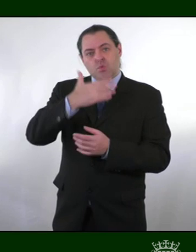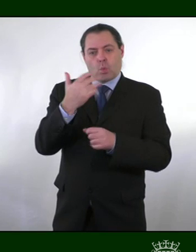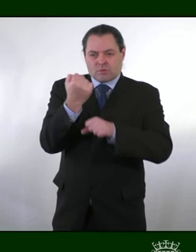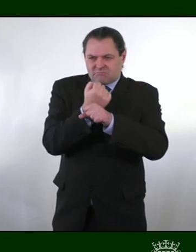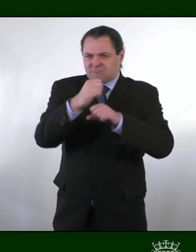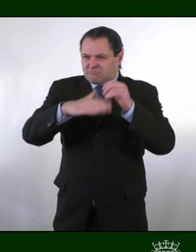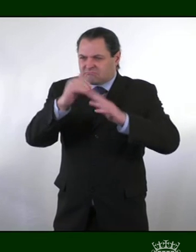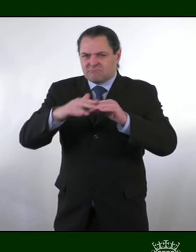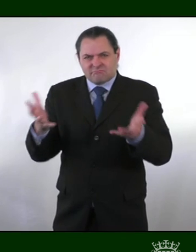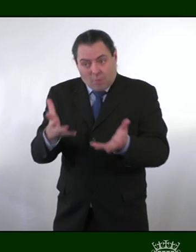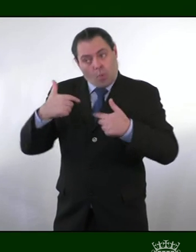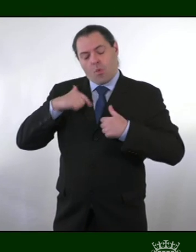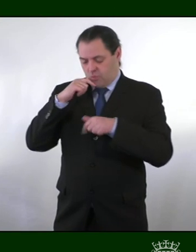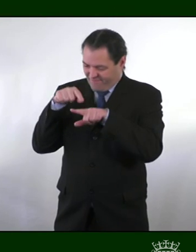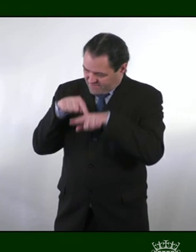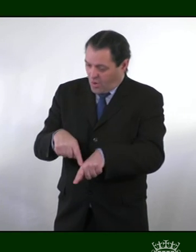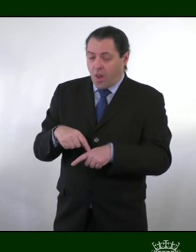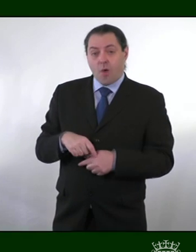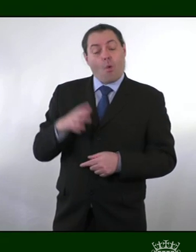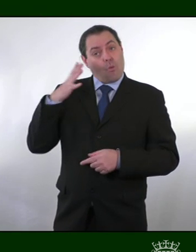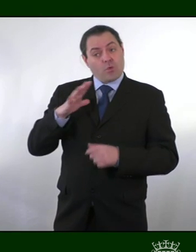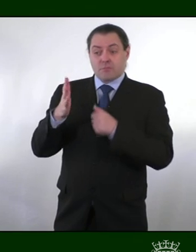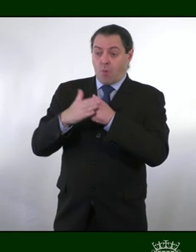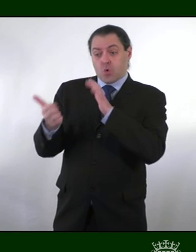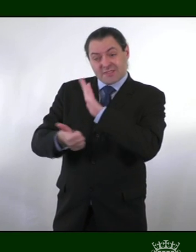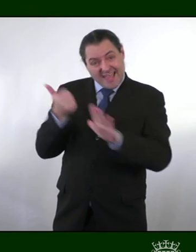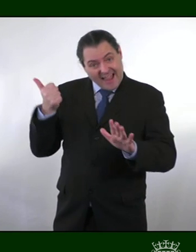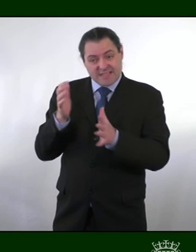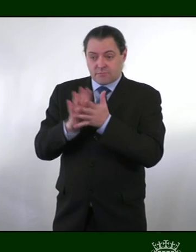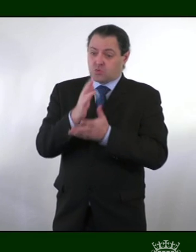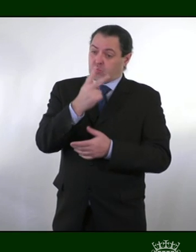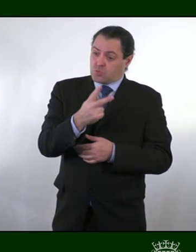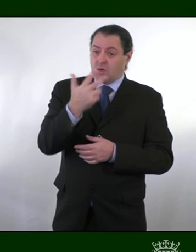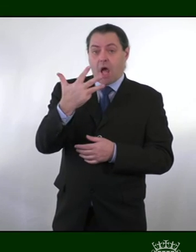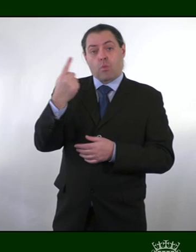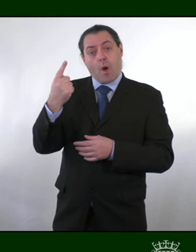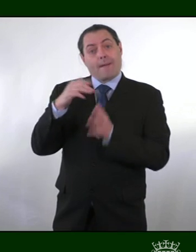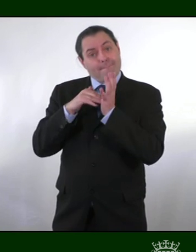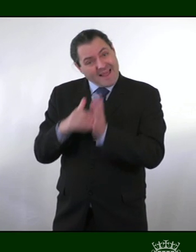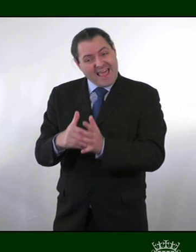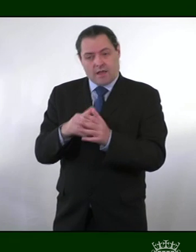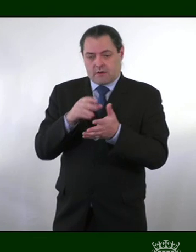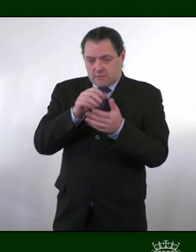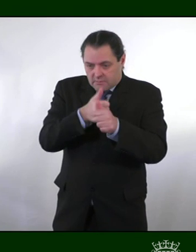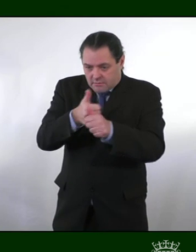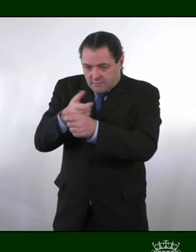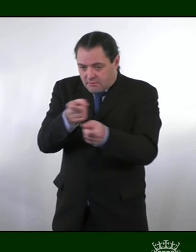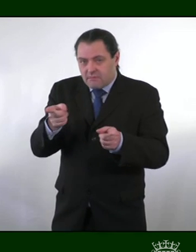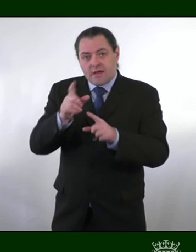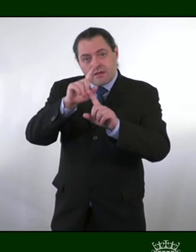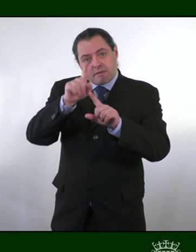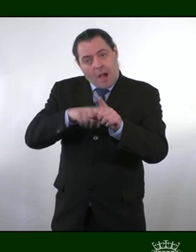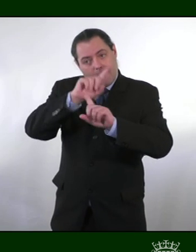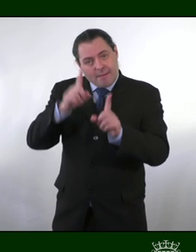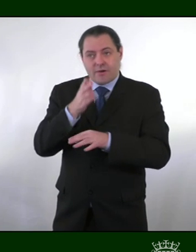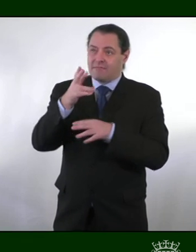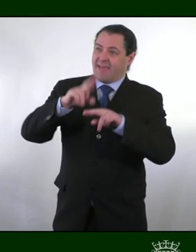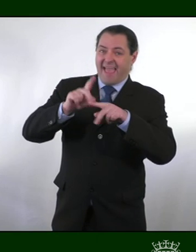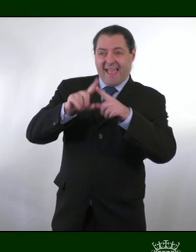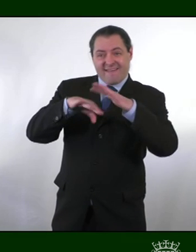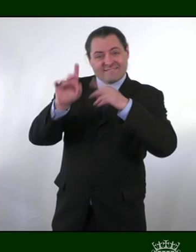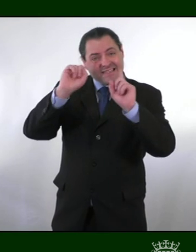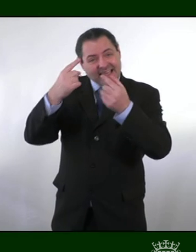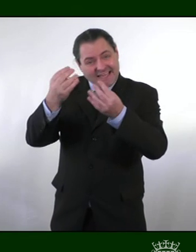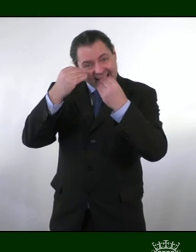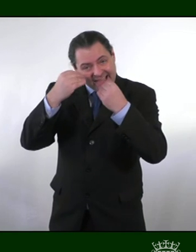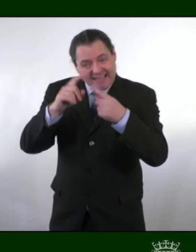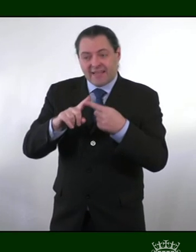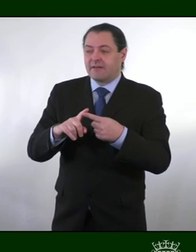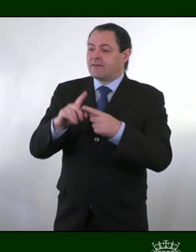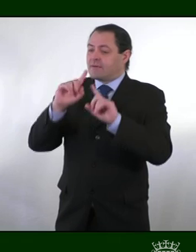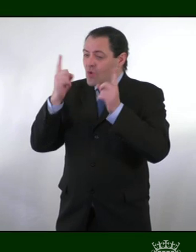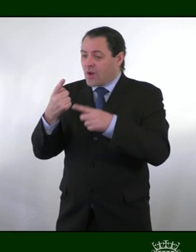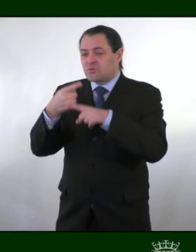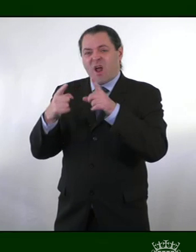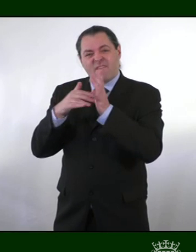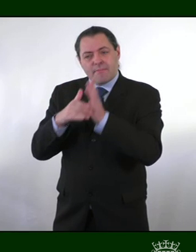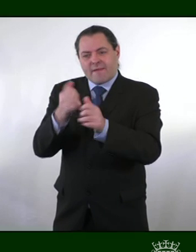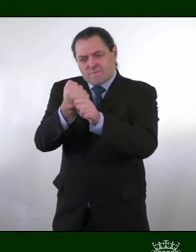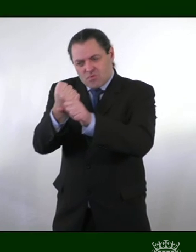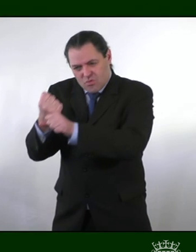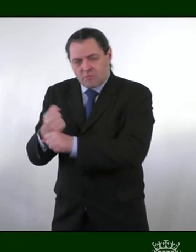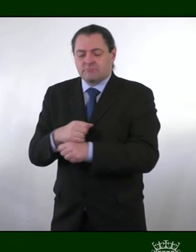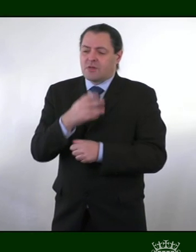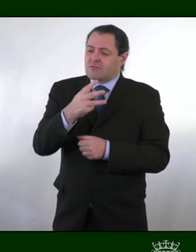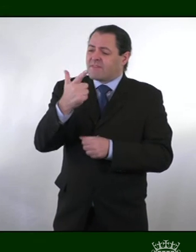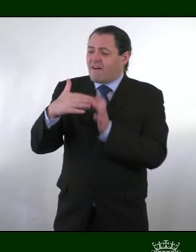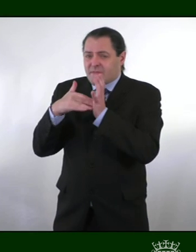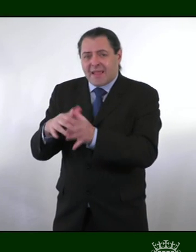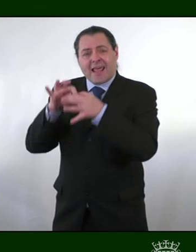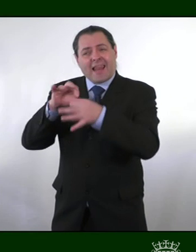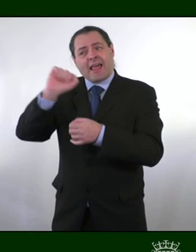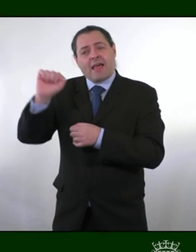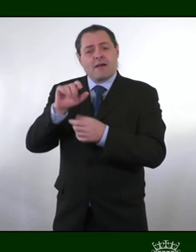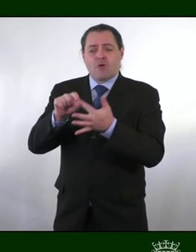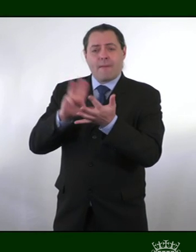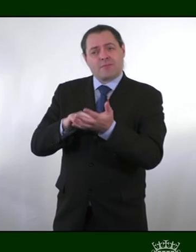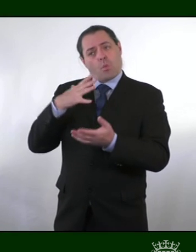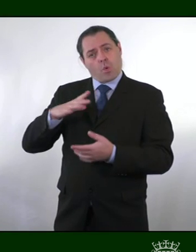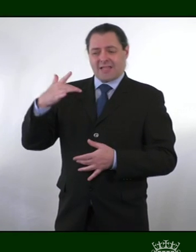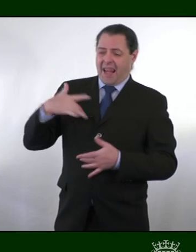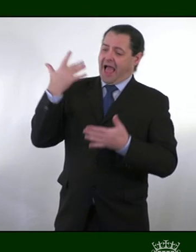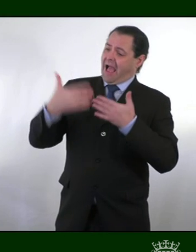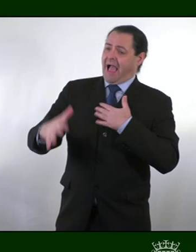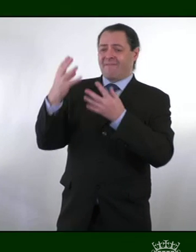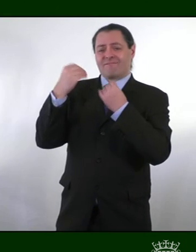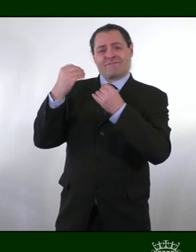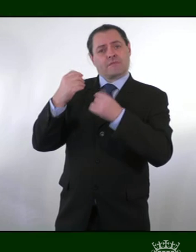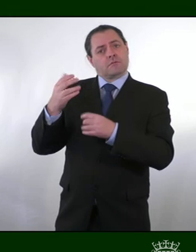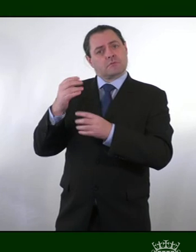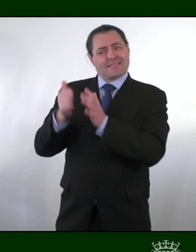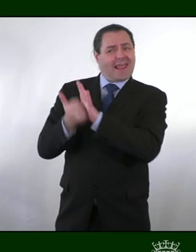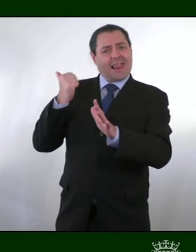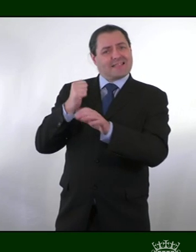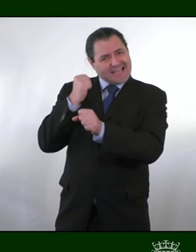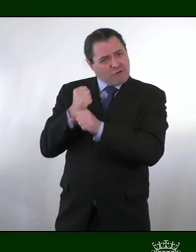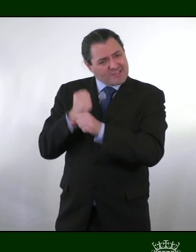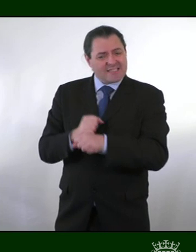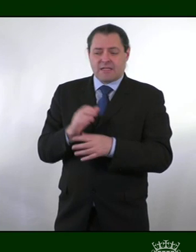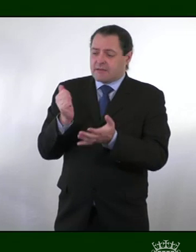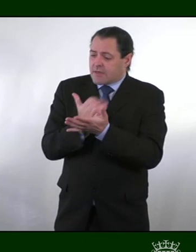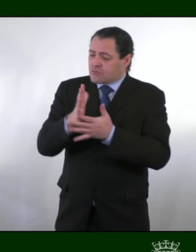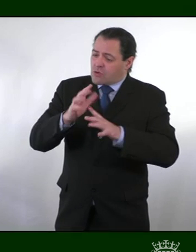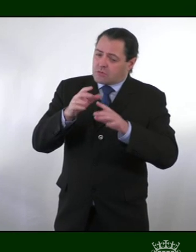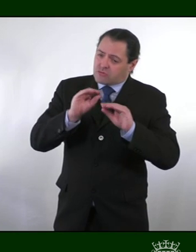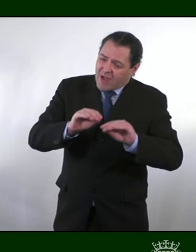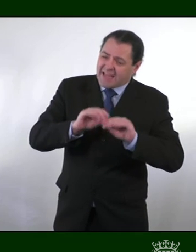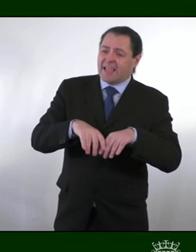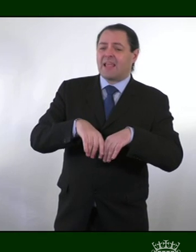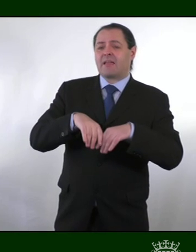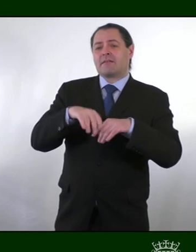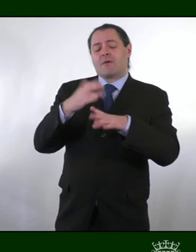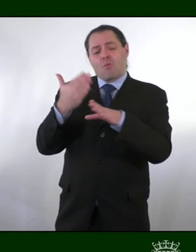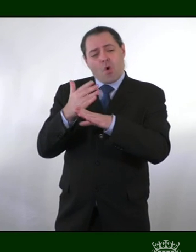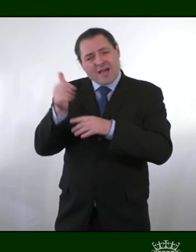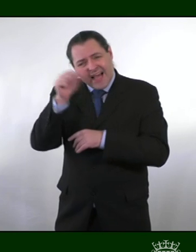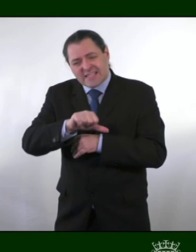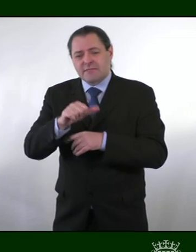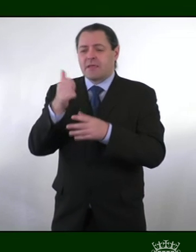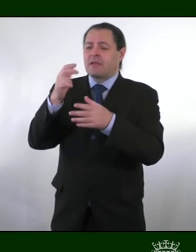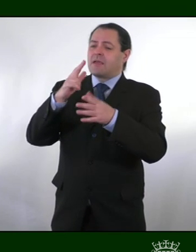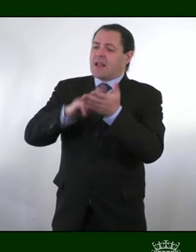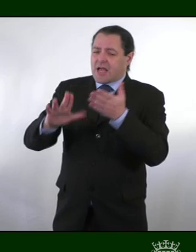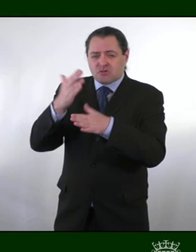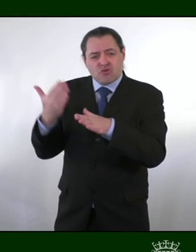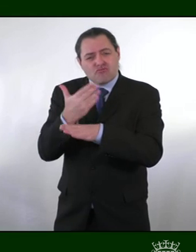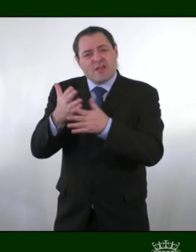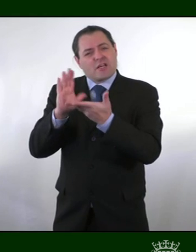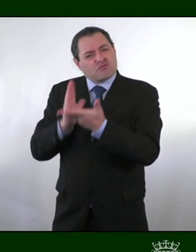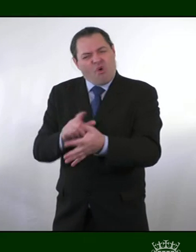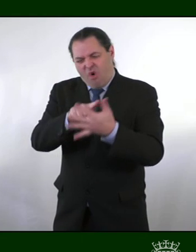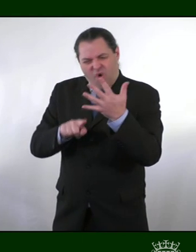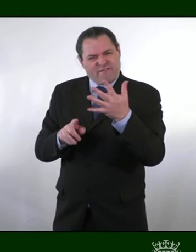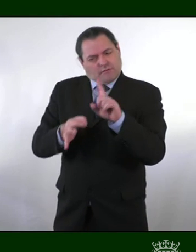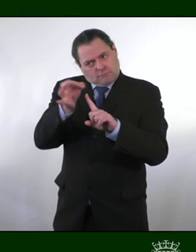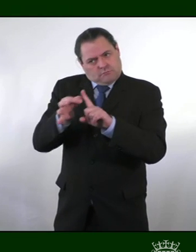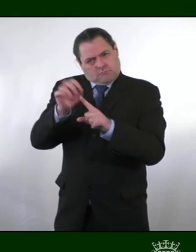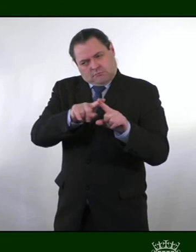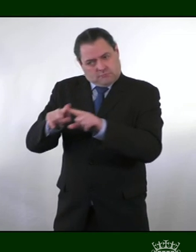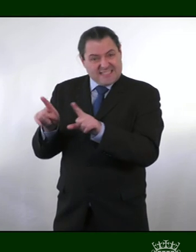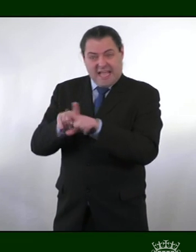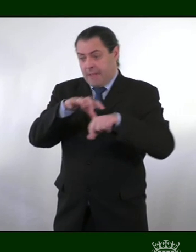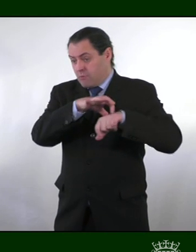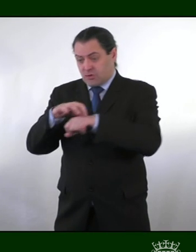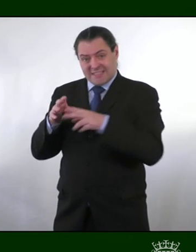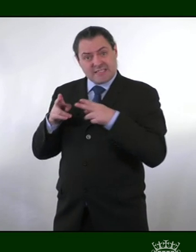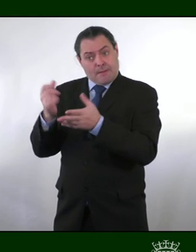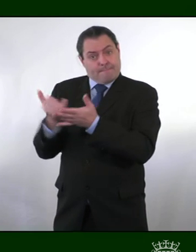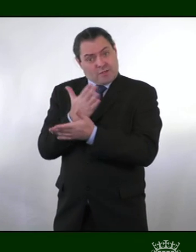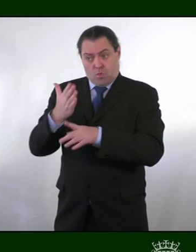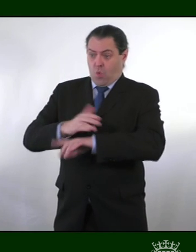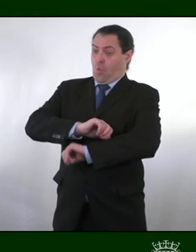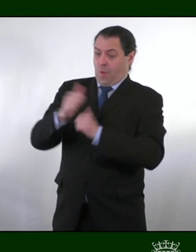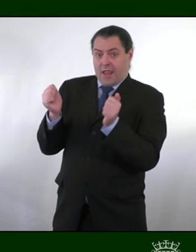We are also committed to boosting skills, with £291 million to pay for more young people to go into further education, £1.5 billion to rebuild colleges, £375 million to deliver the Prime Minister’s lifetime skills guarantee and extend traineeships, sector-based work academies and the National Careers Service, as well as improving the way the apprenticeships system works for